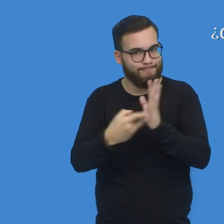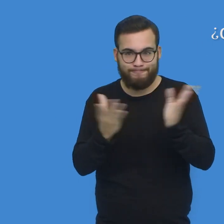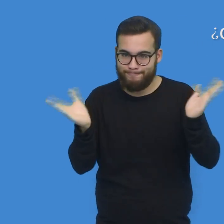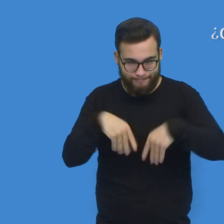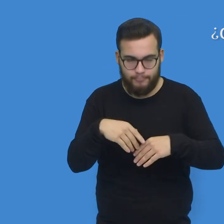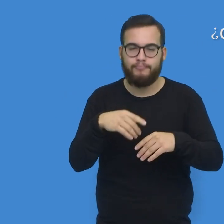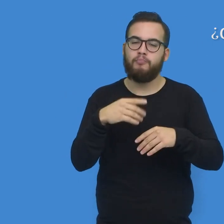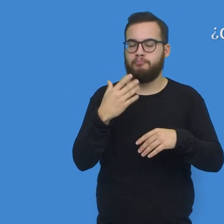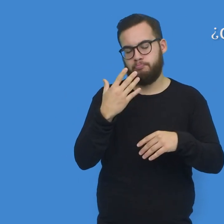haber no